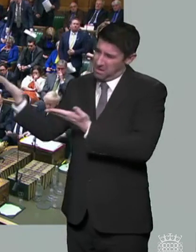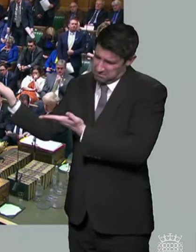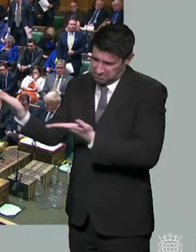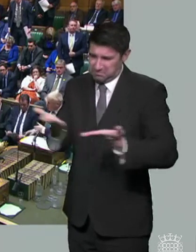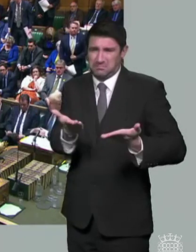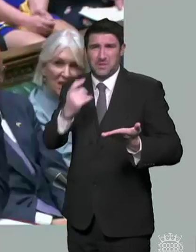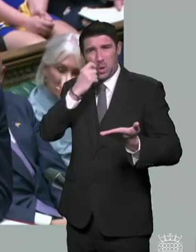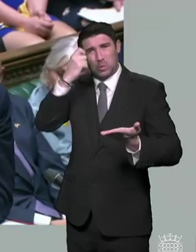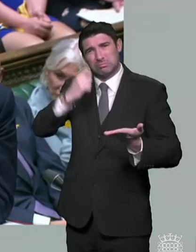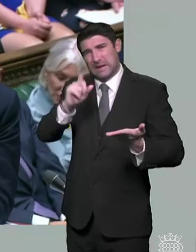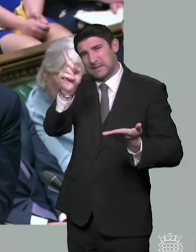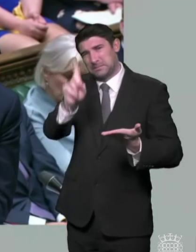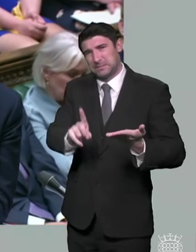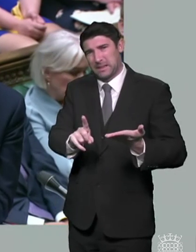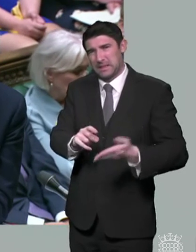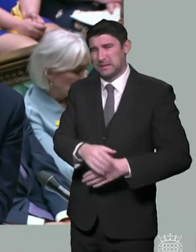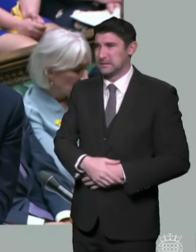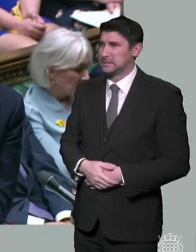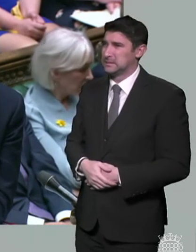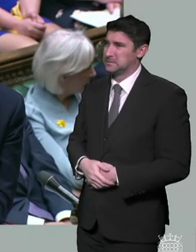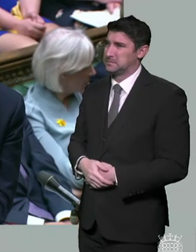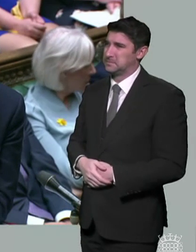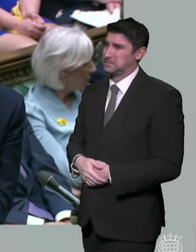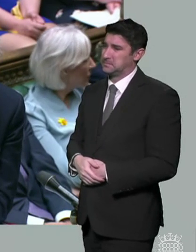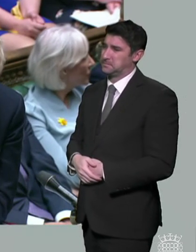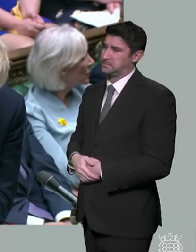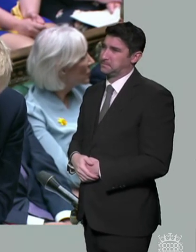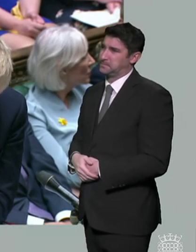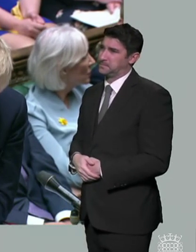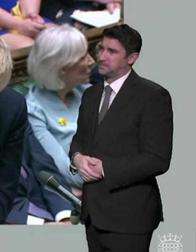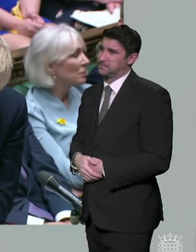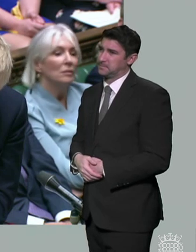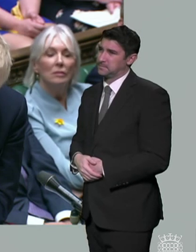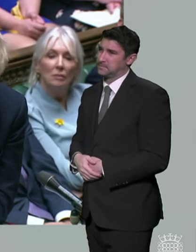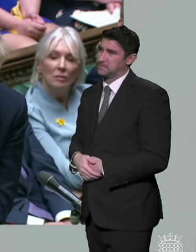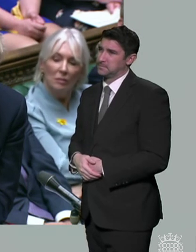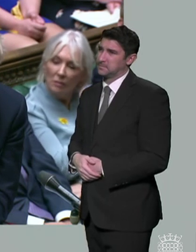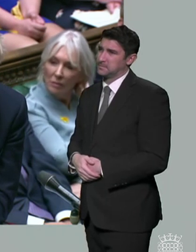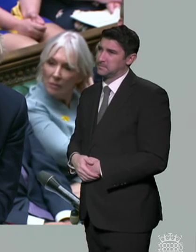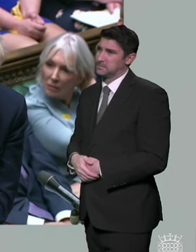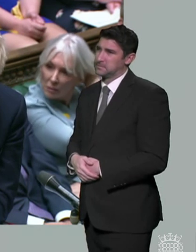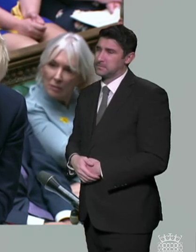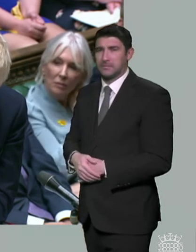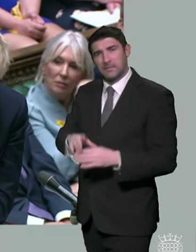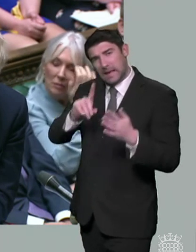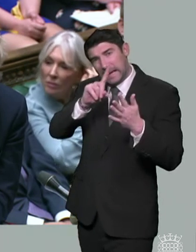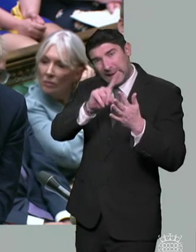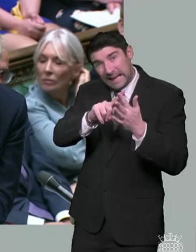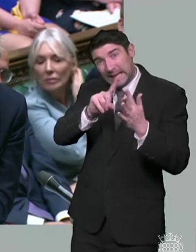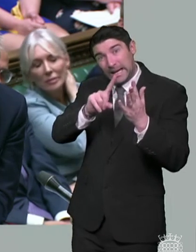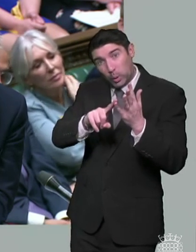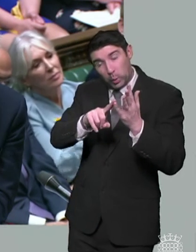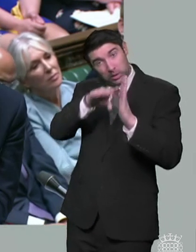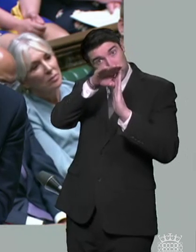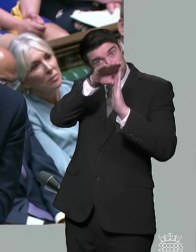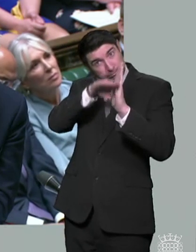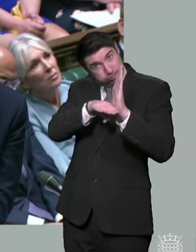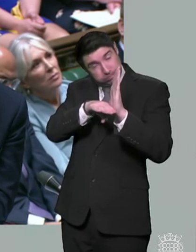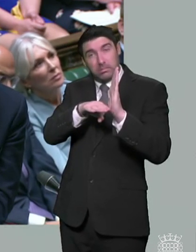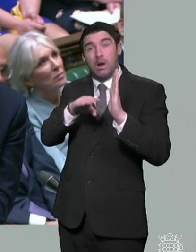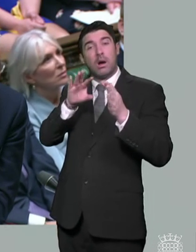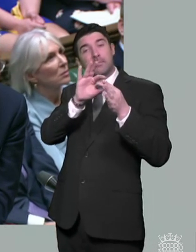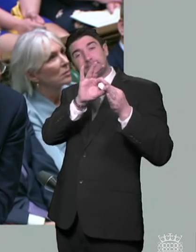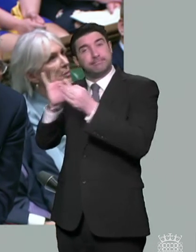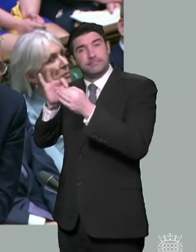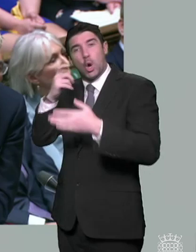The EU already, because of its Schengen border-free zone, has its own arrangements with Ukraine, and they have differed for a long time from those of the UK.